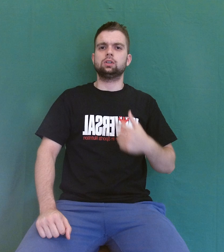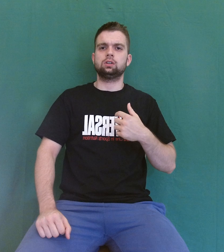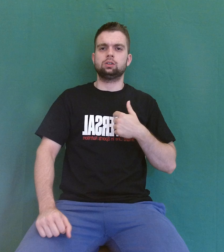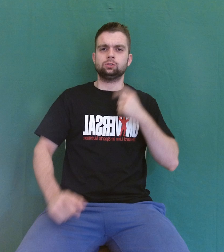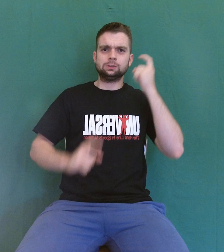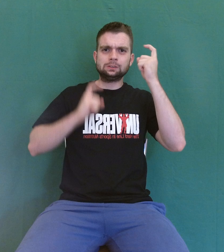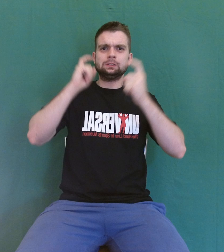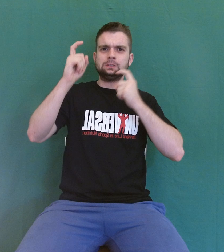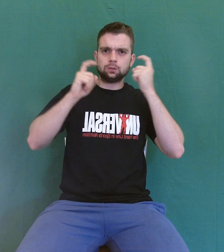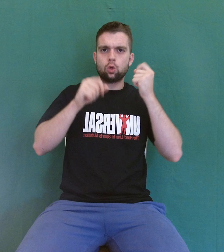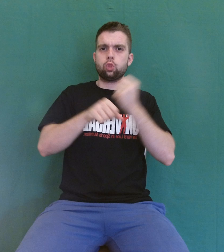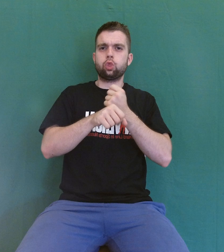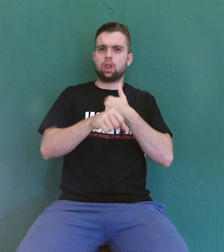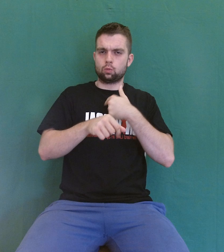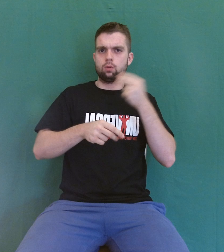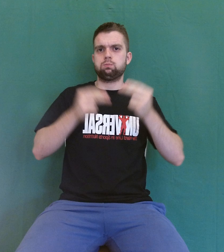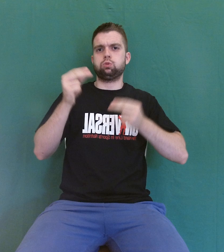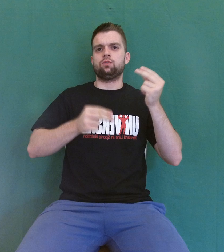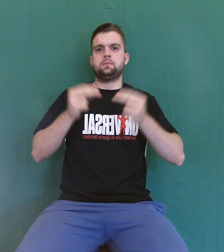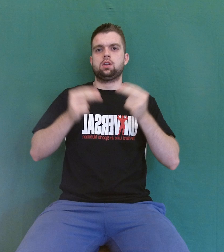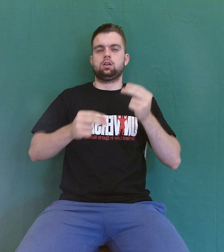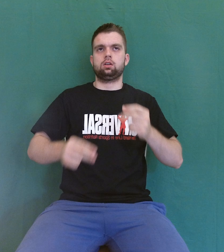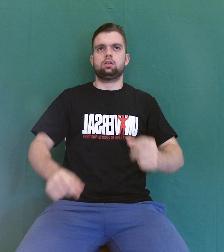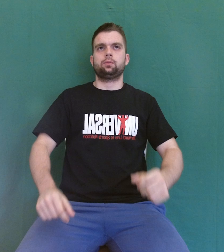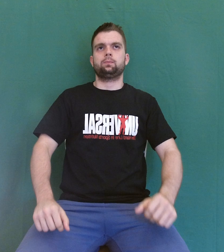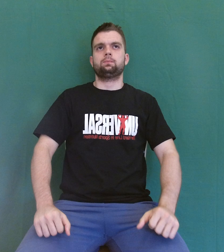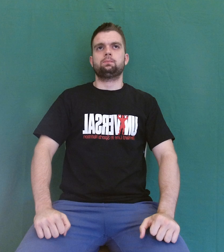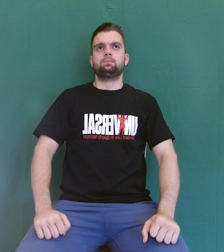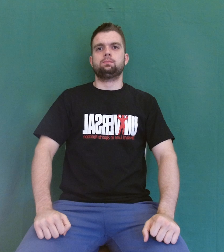ΕΓΩ ΣΚΕΦΤΟΜΑΙ ΔΟΥΛΕΙΑ ΜΟΥ ΠΡΟΒΛΗΜΑ